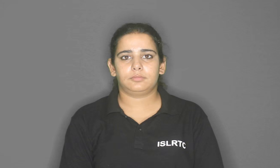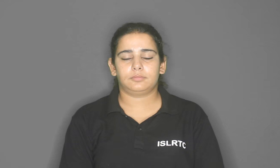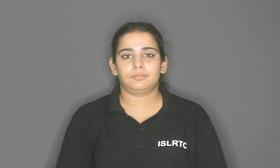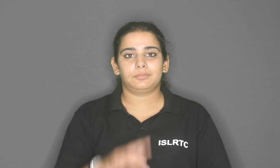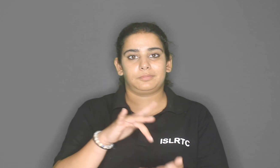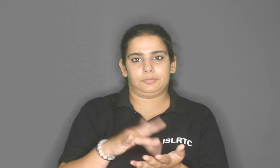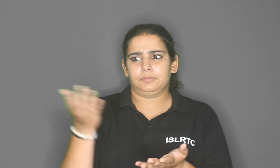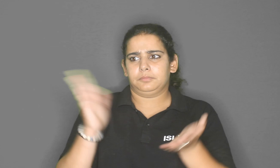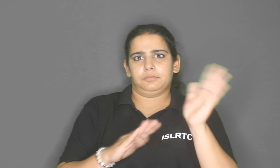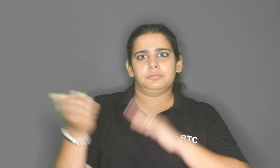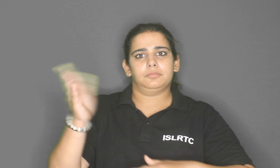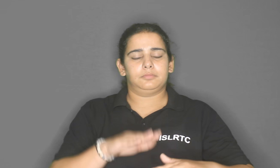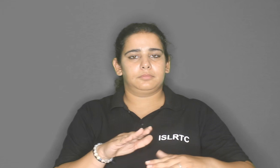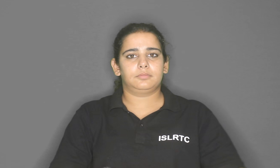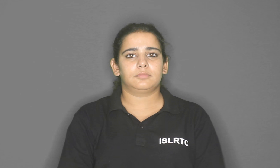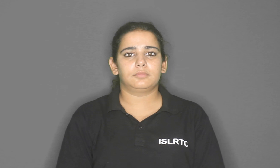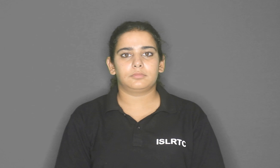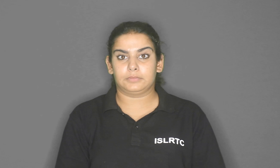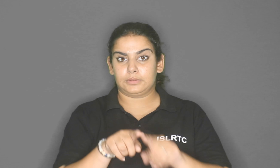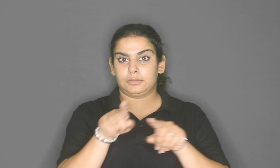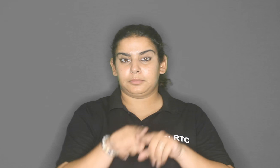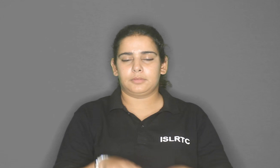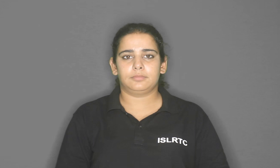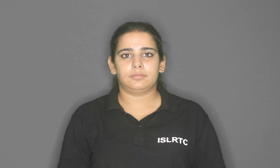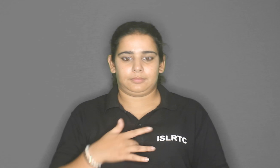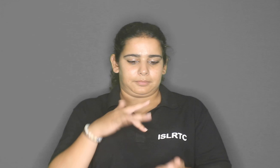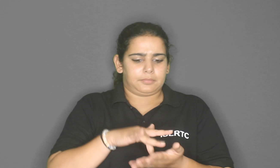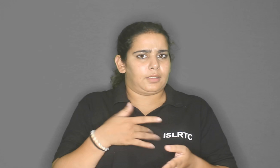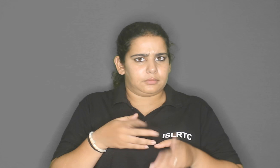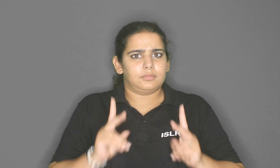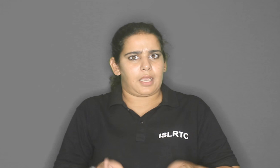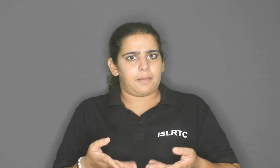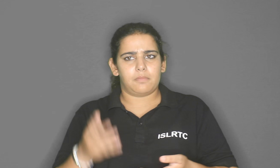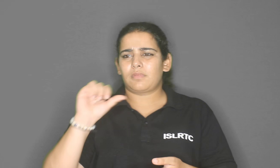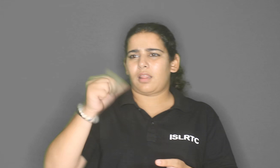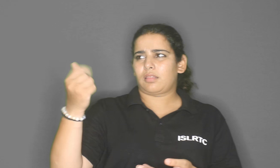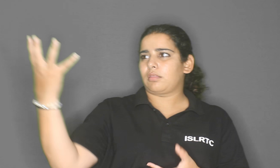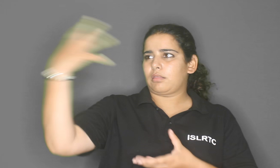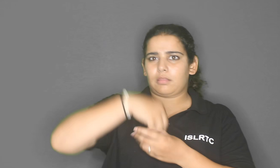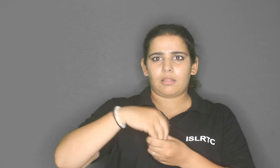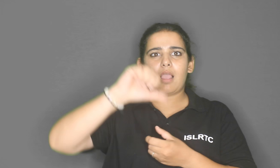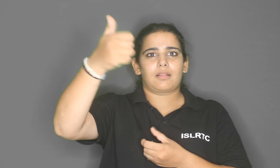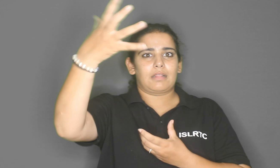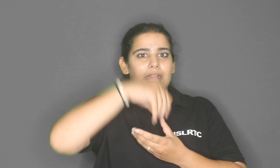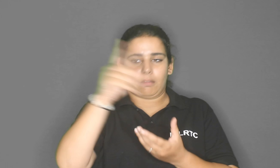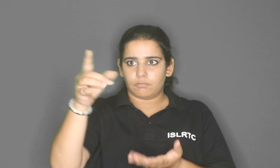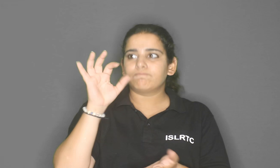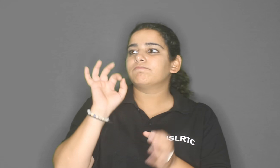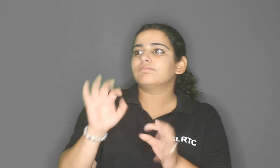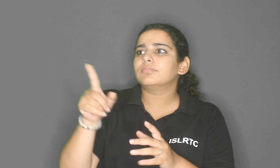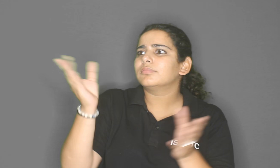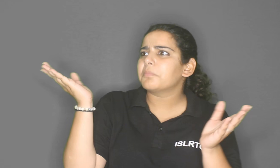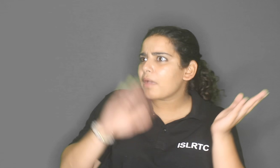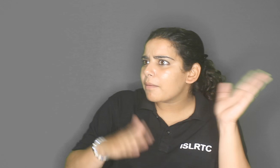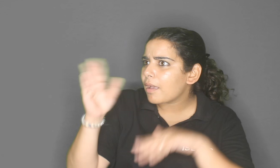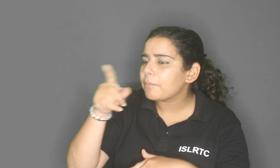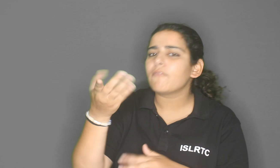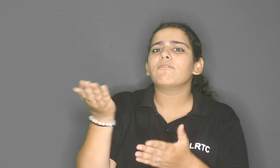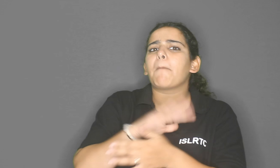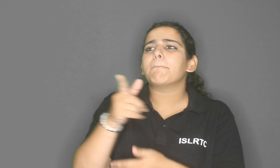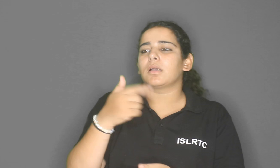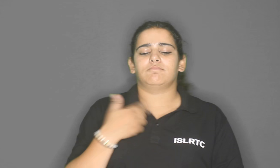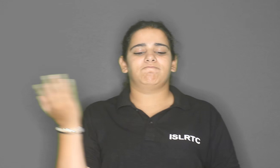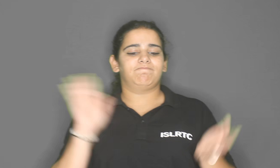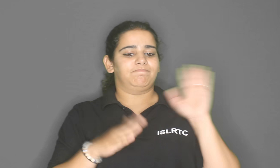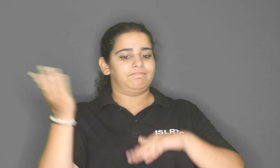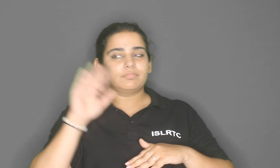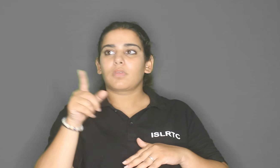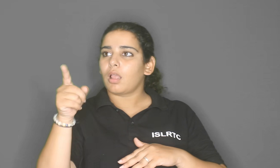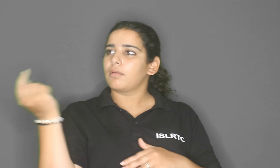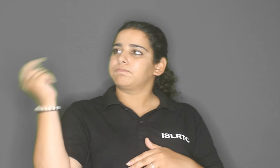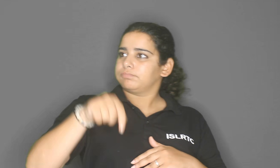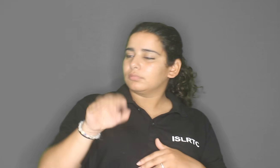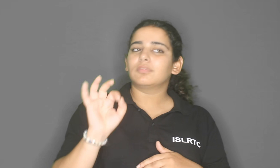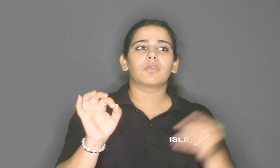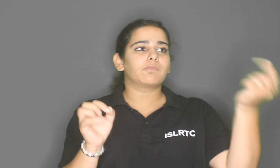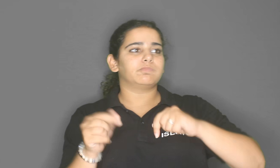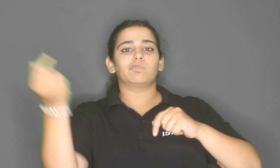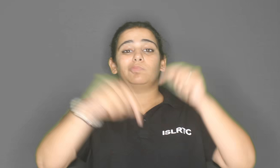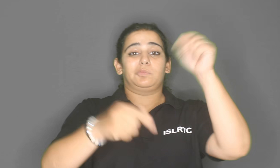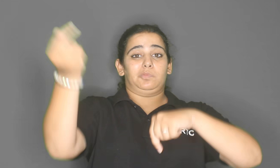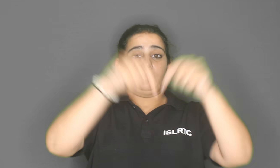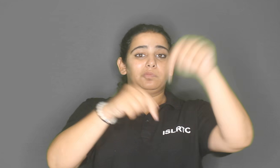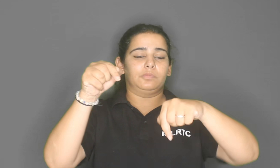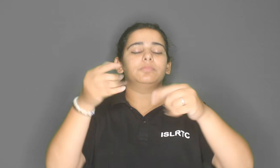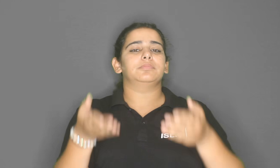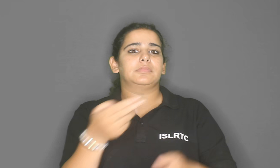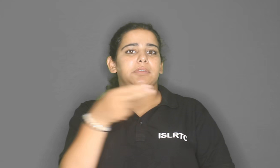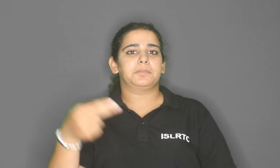Algorithm A process or set of rules to be followed in calculations or other problem-solving operations, especially by a computer